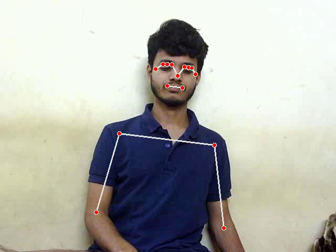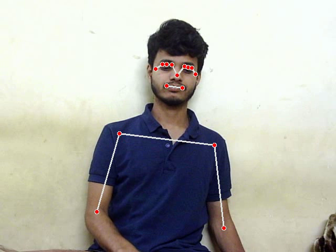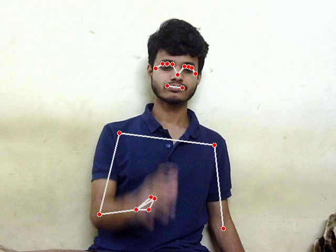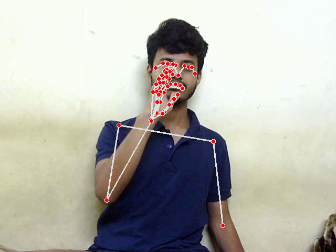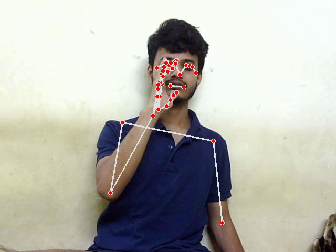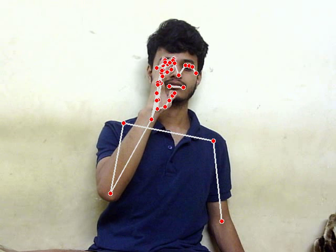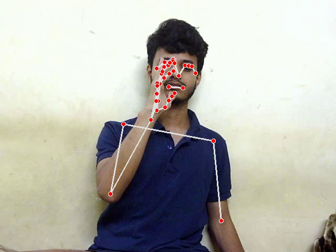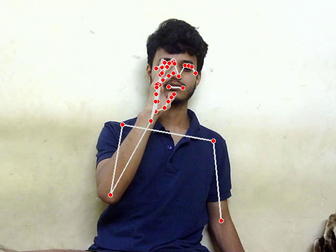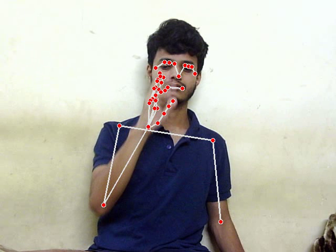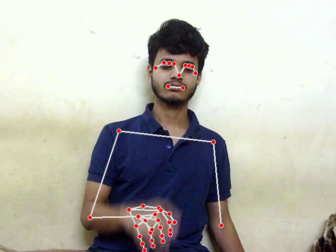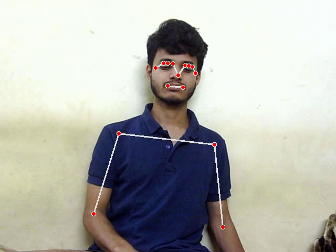mother